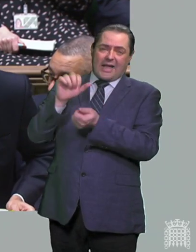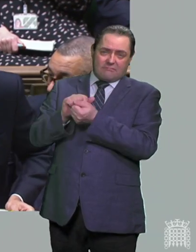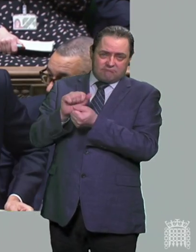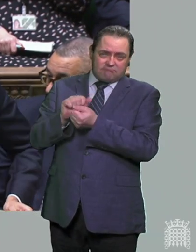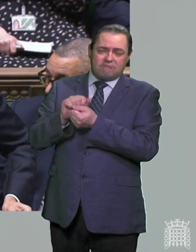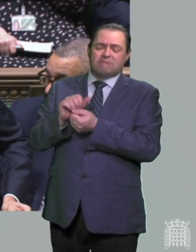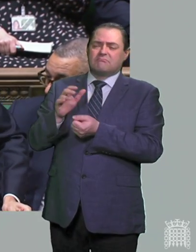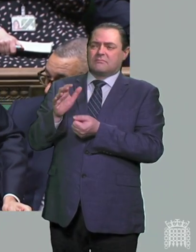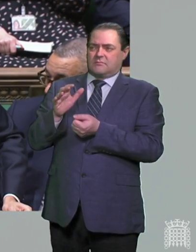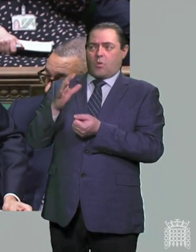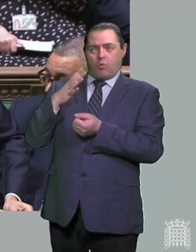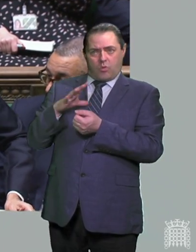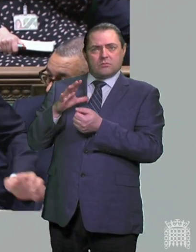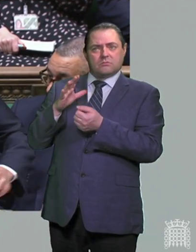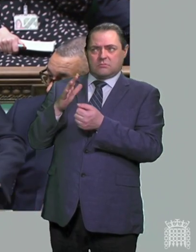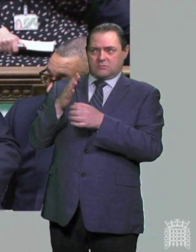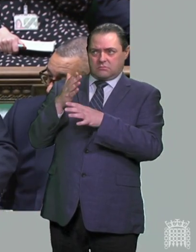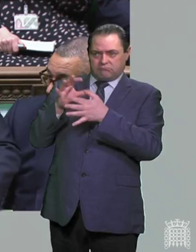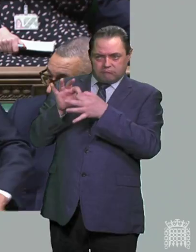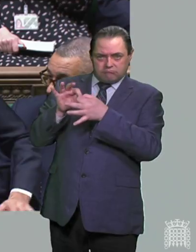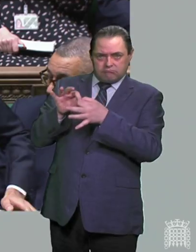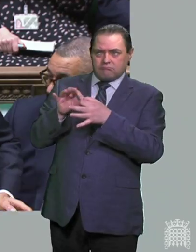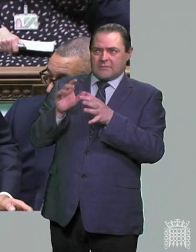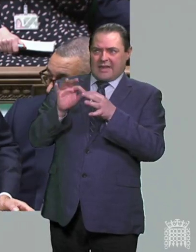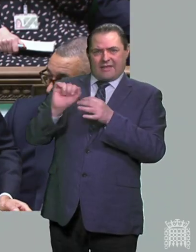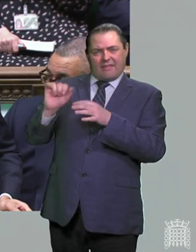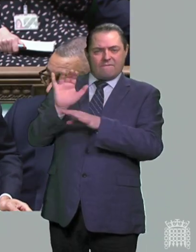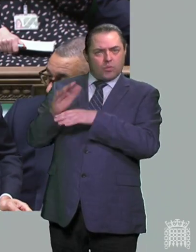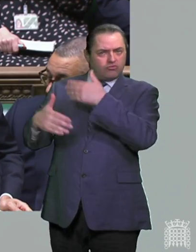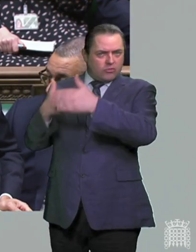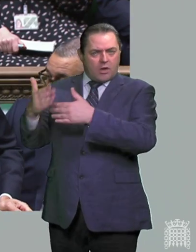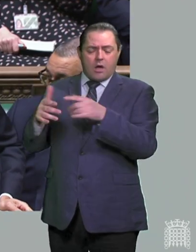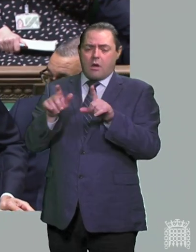We want to work with and provide clarity for Acorn on its future path.